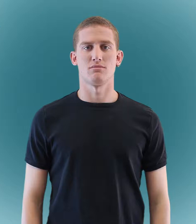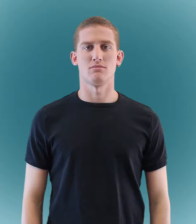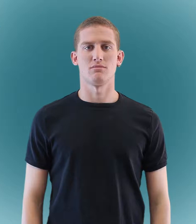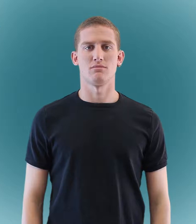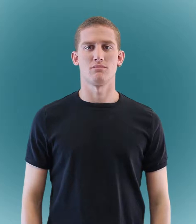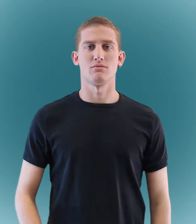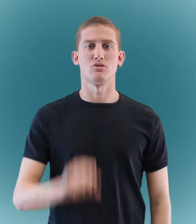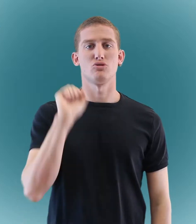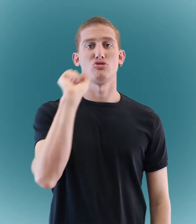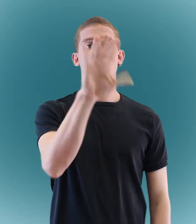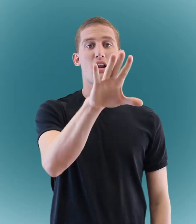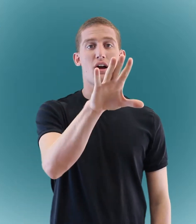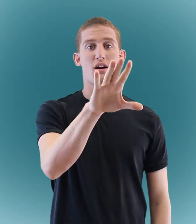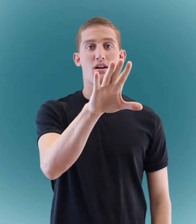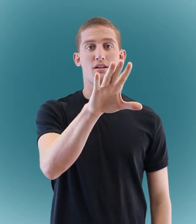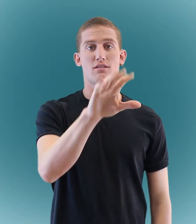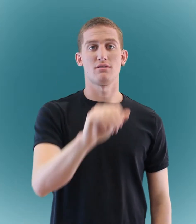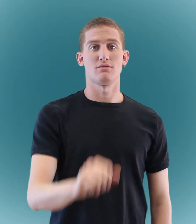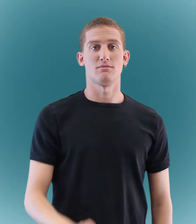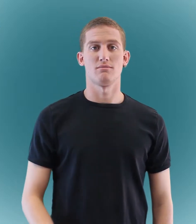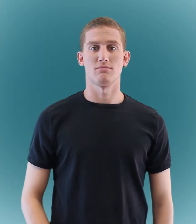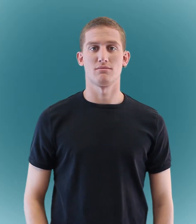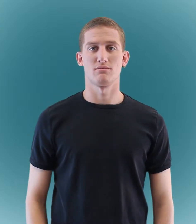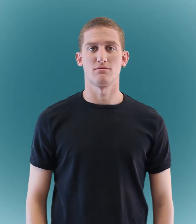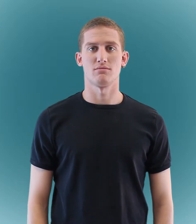לשלוח